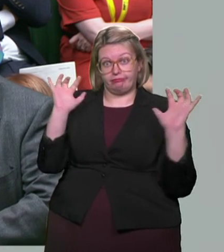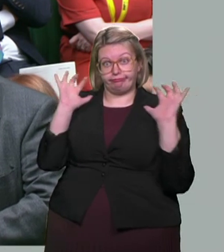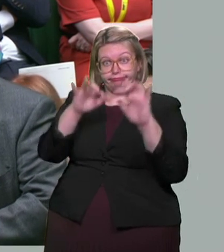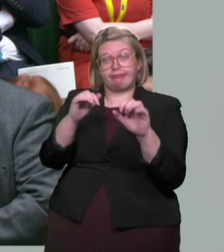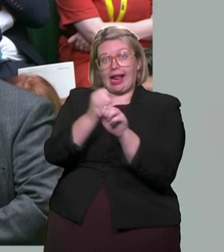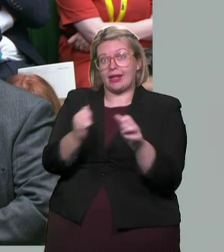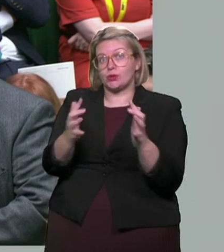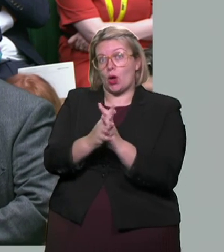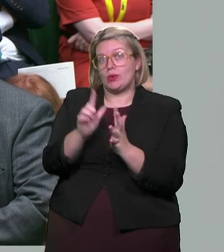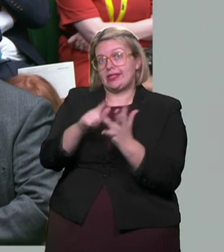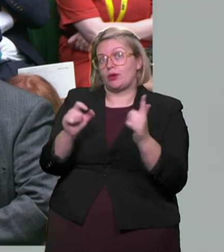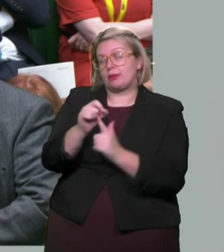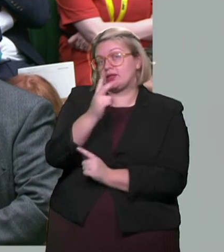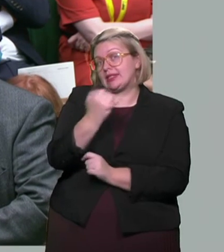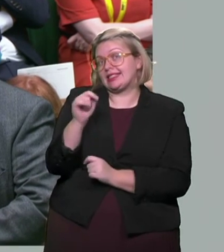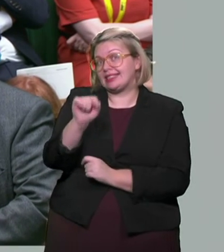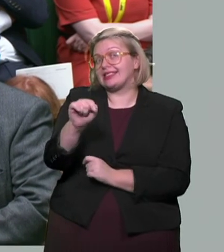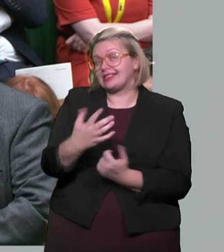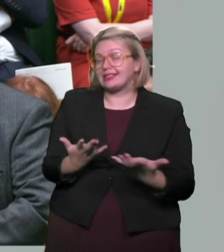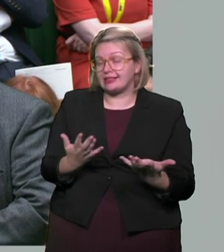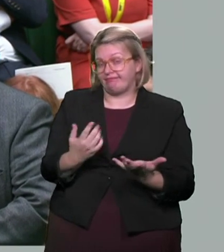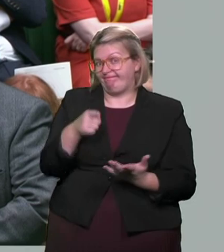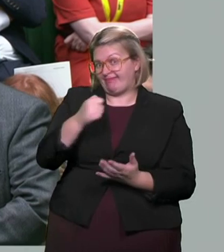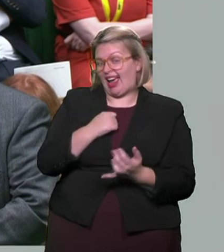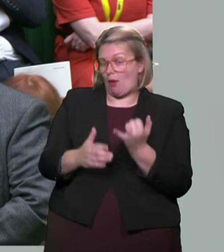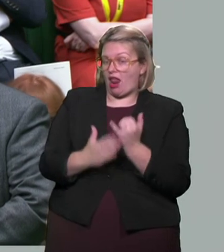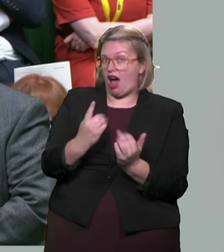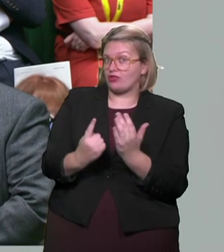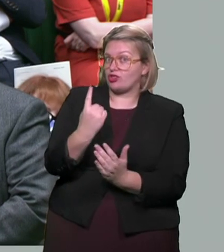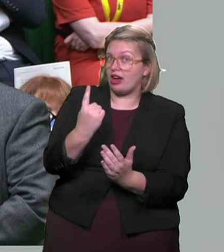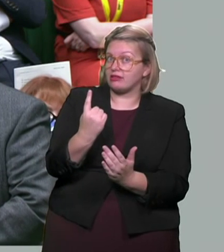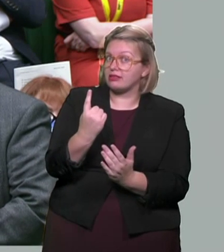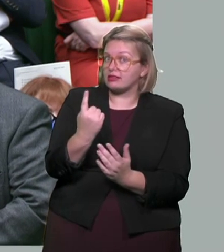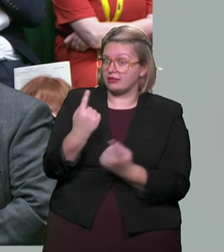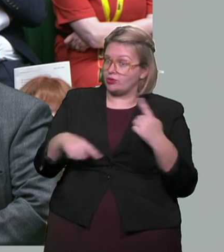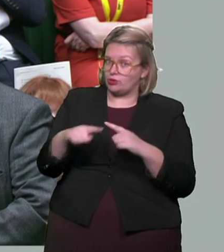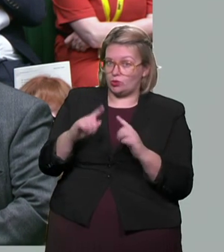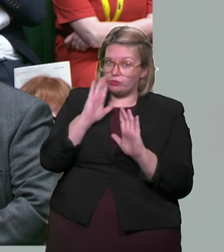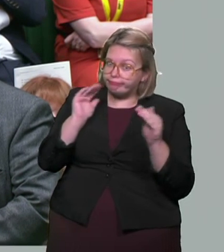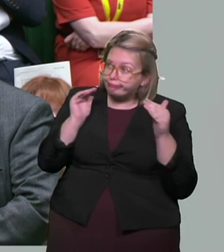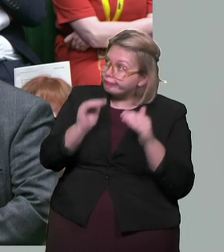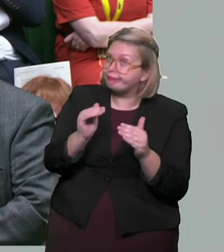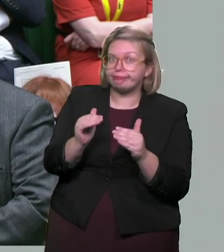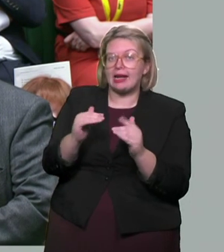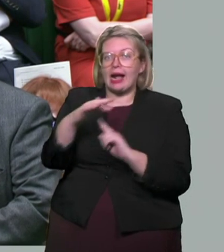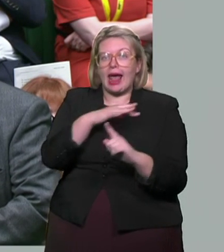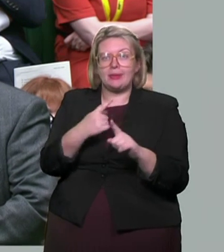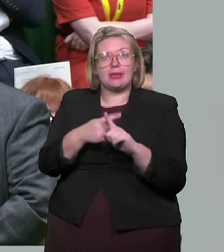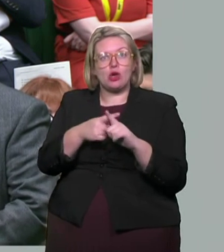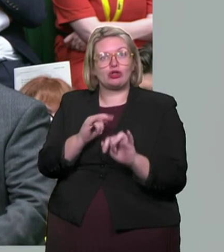This is our best chance, and very likely our last chance, to confront the climate emergency faced by our planet.